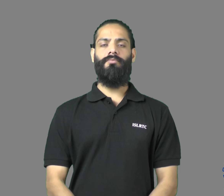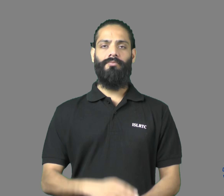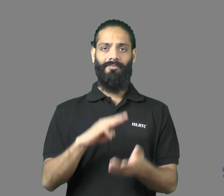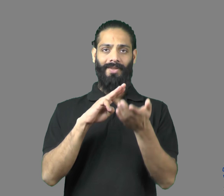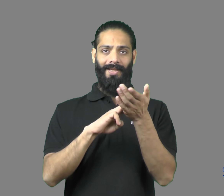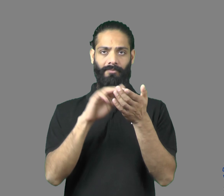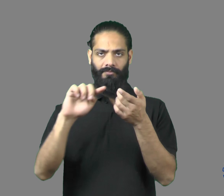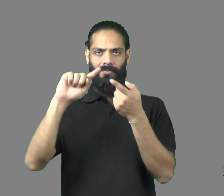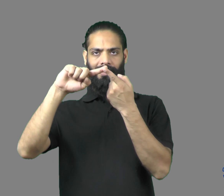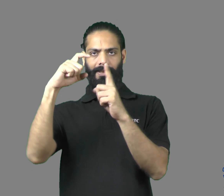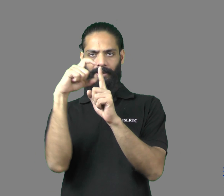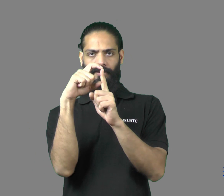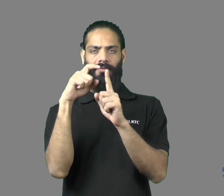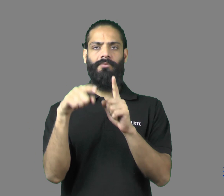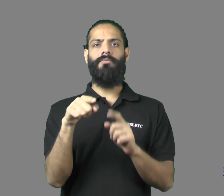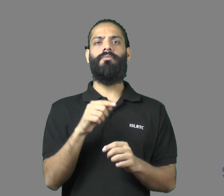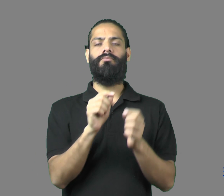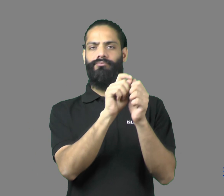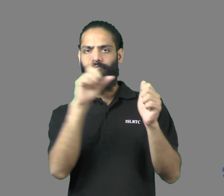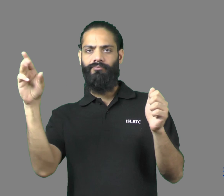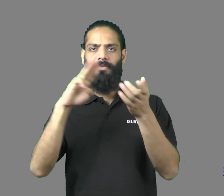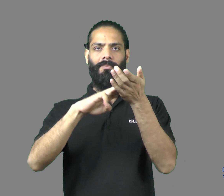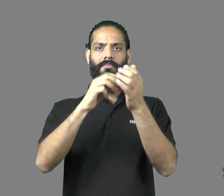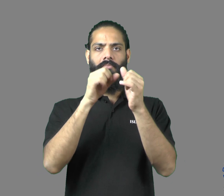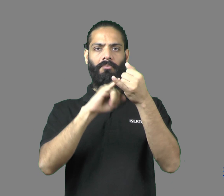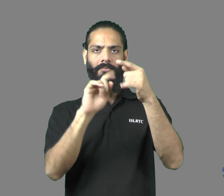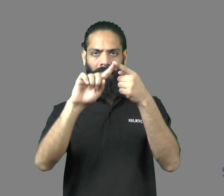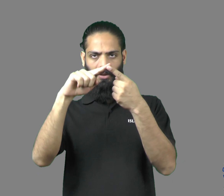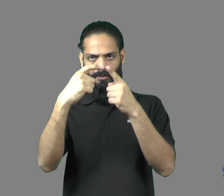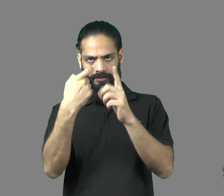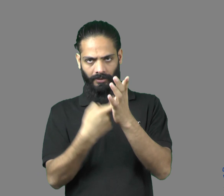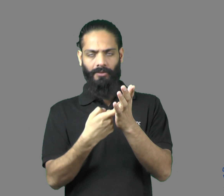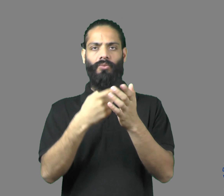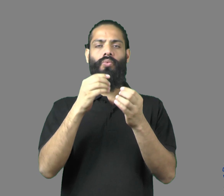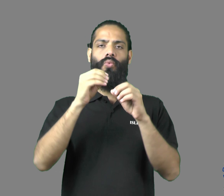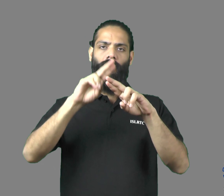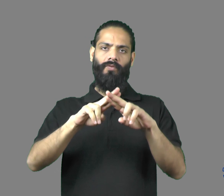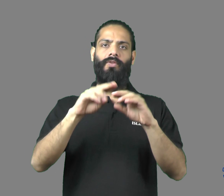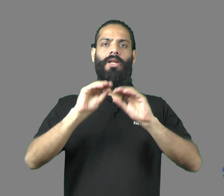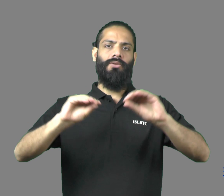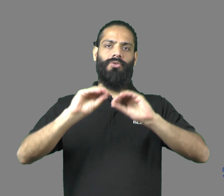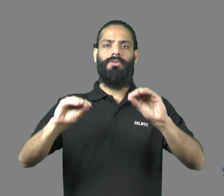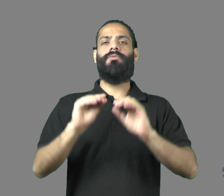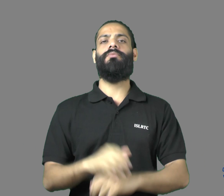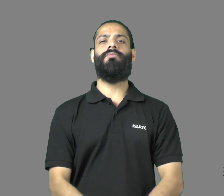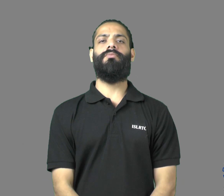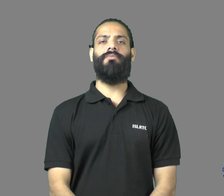Master of Education (M Ed)